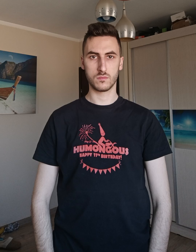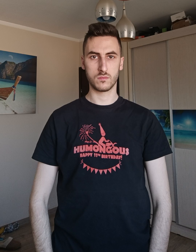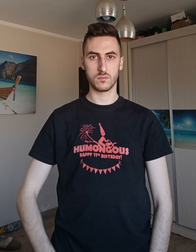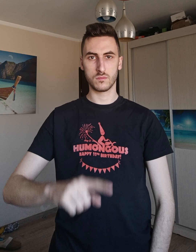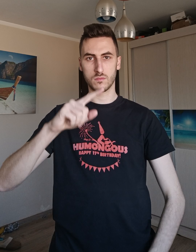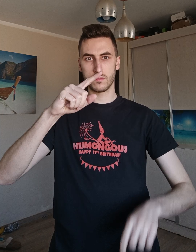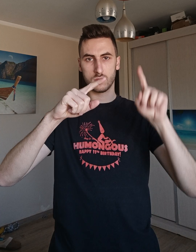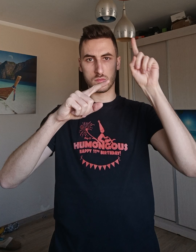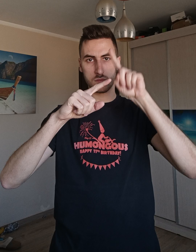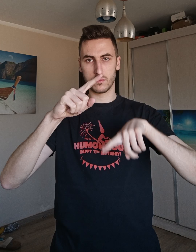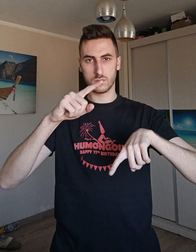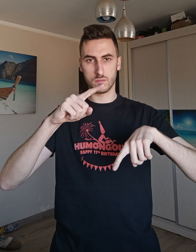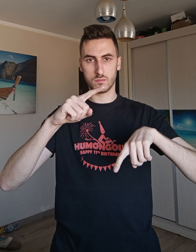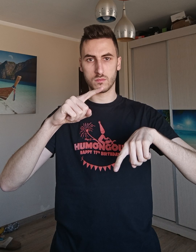טעות